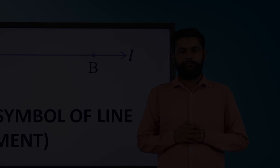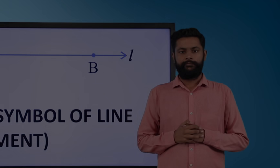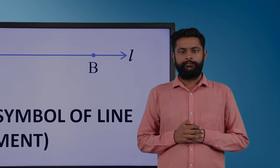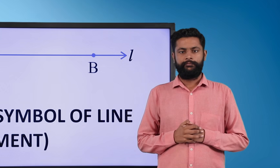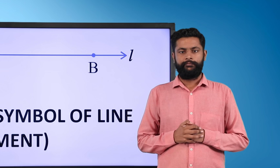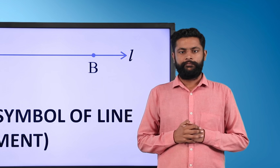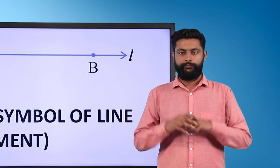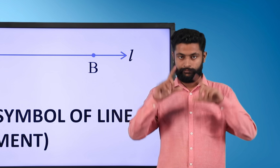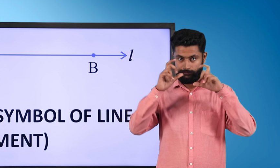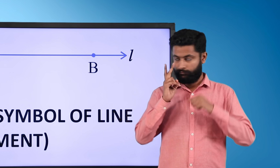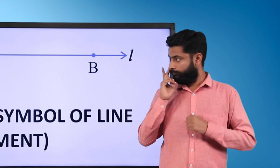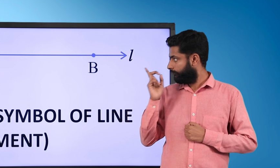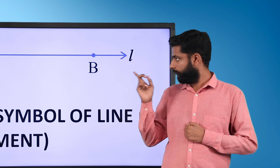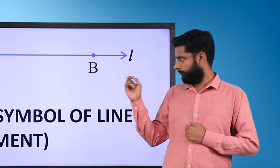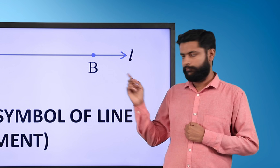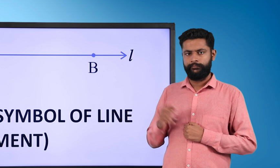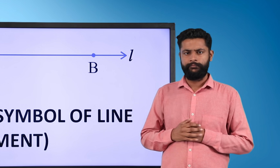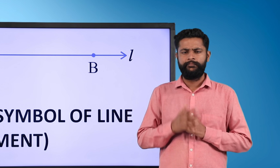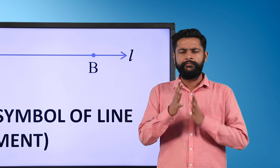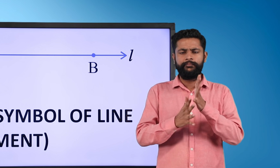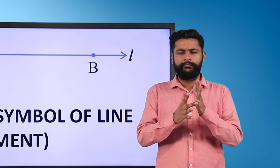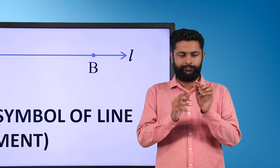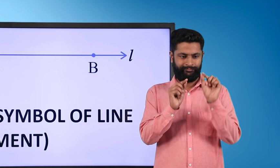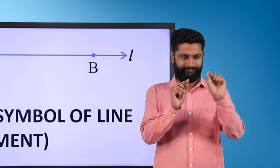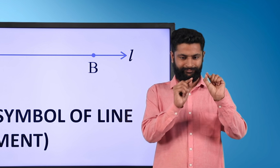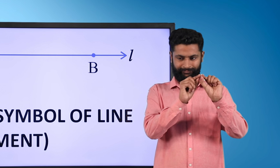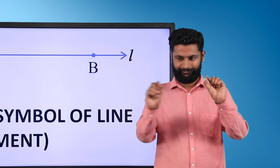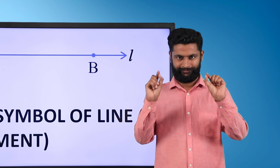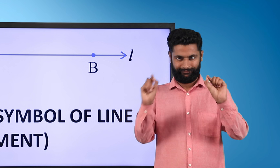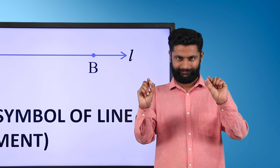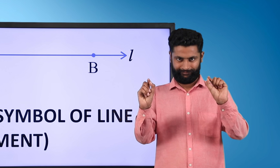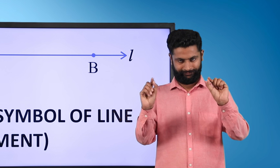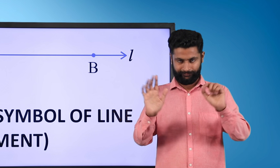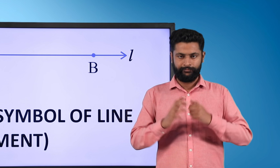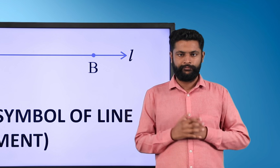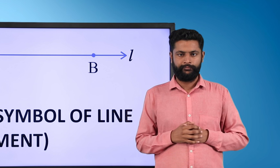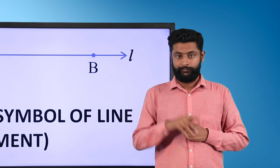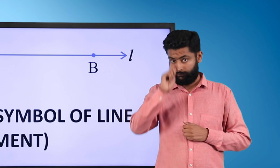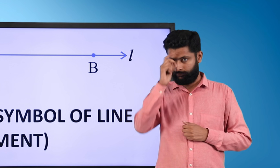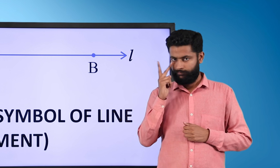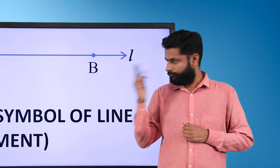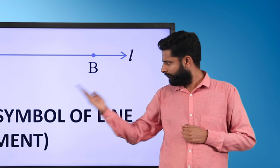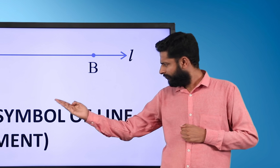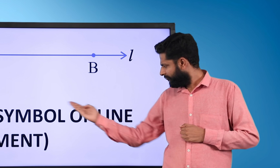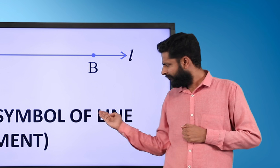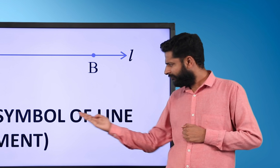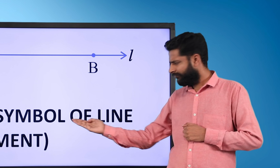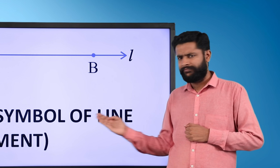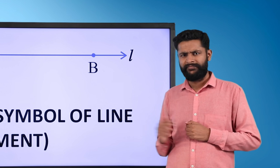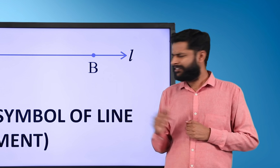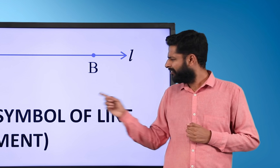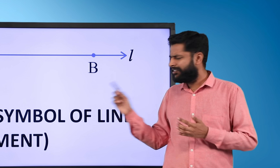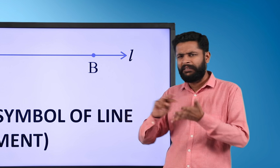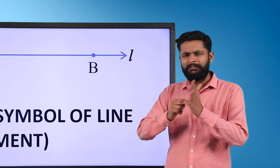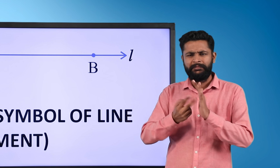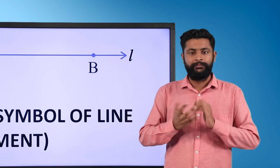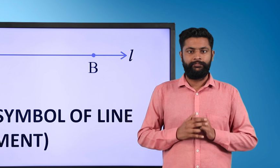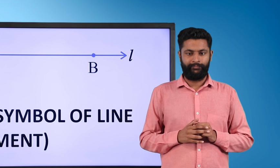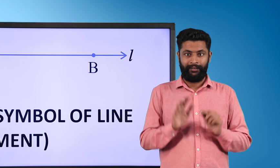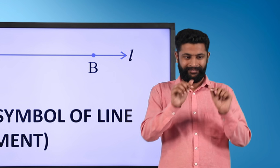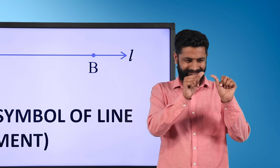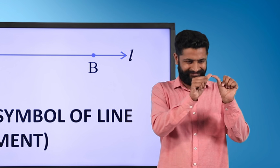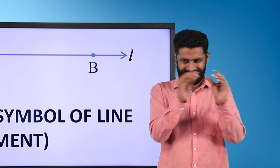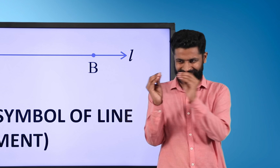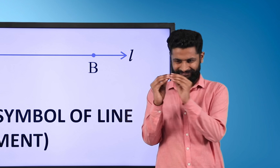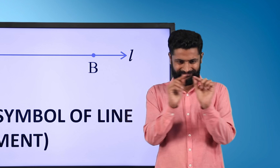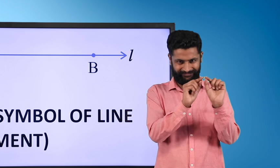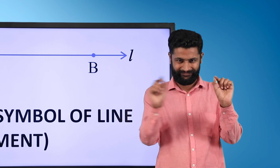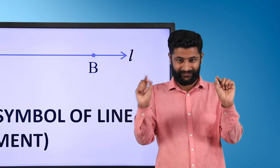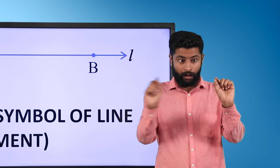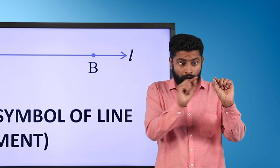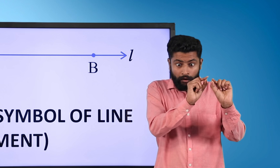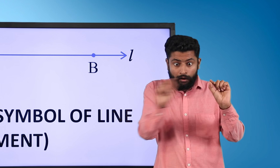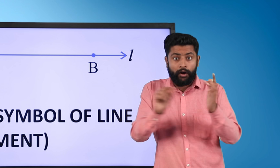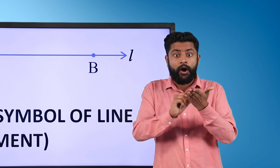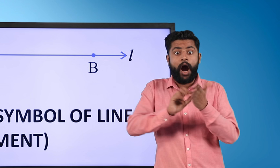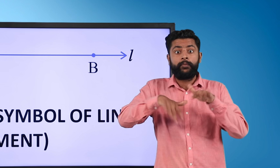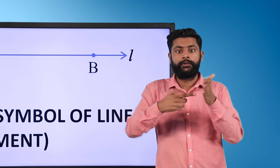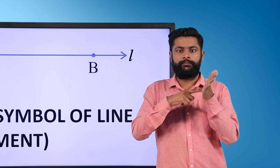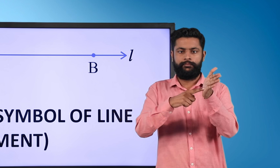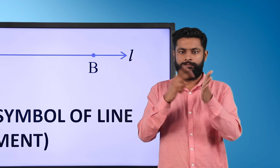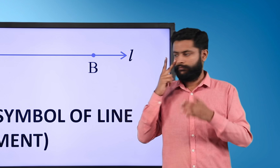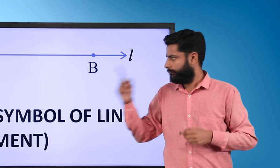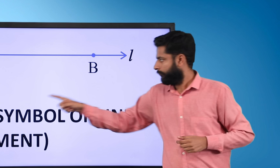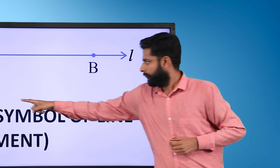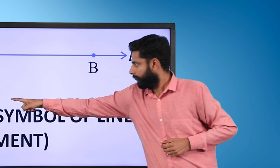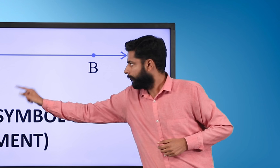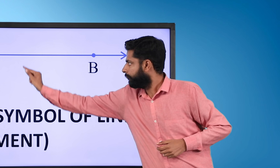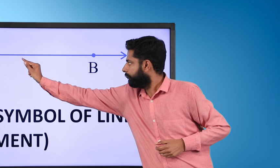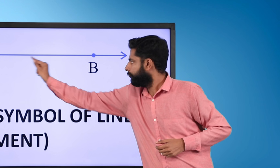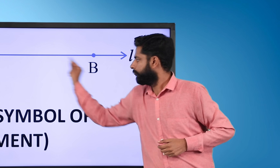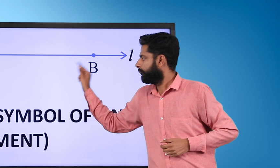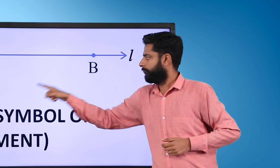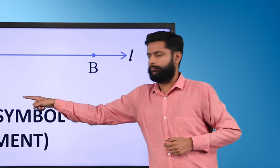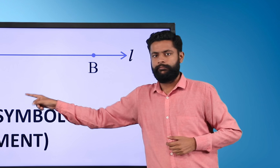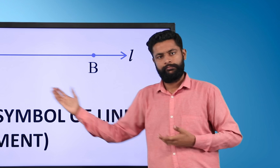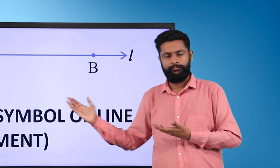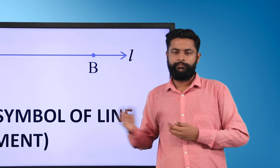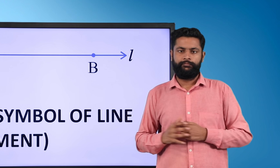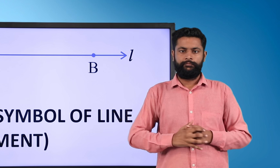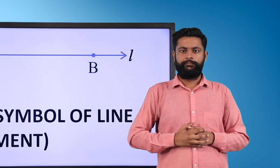AB (symbol of line segment) This sign refers to the symbol for line segment This line segment joining points A and B is denoted by line segment AB